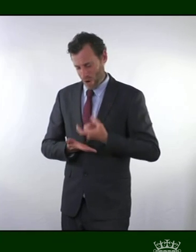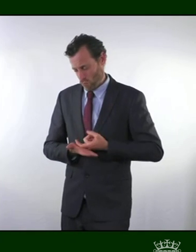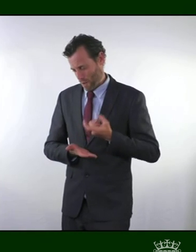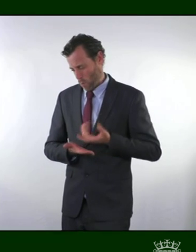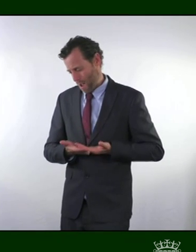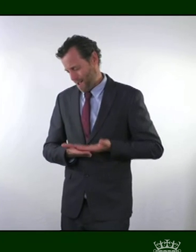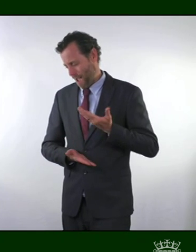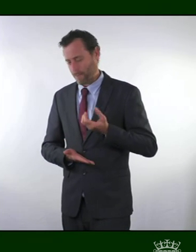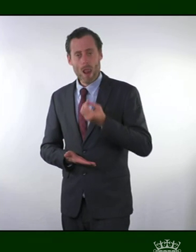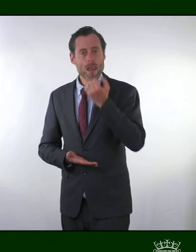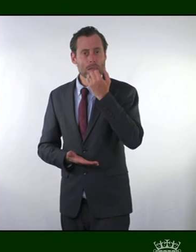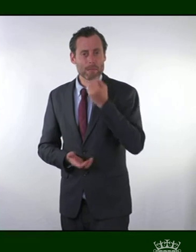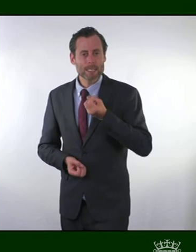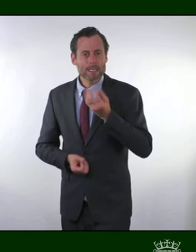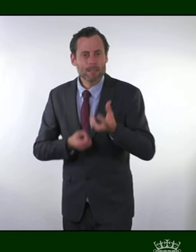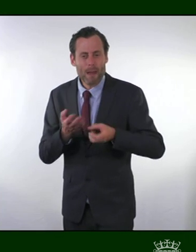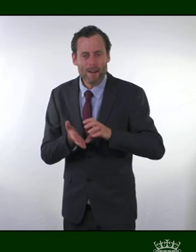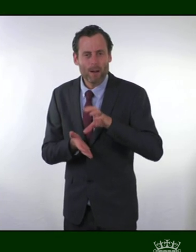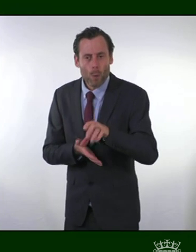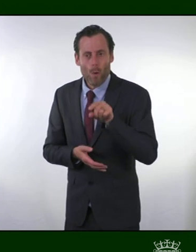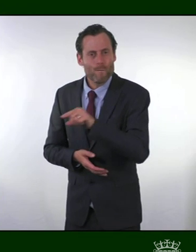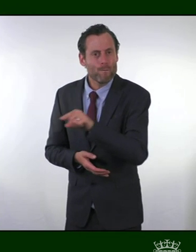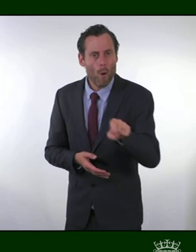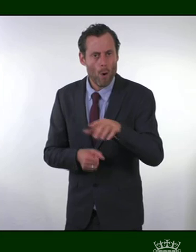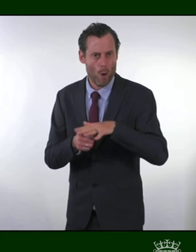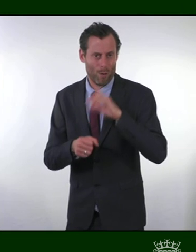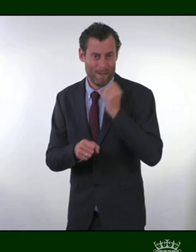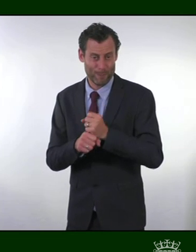They absolutely have—the highest in over a decade, two years in a row.